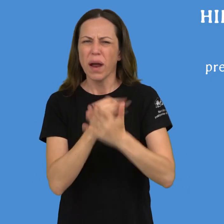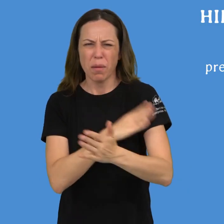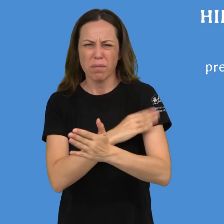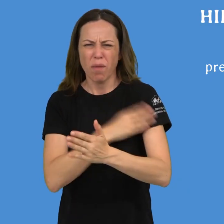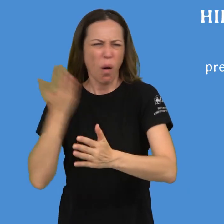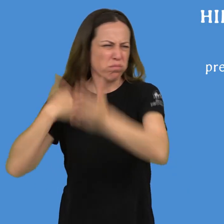tensión